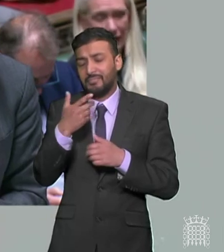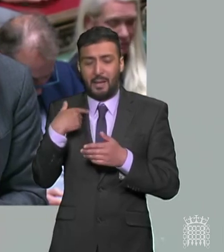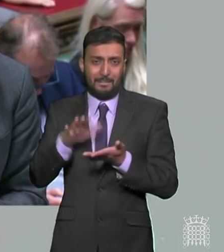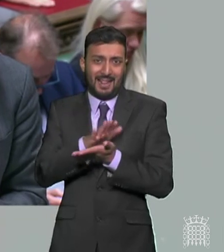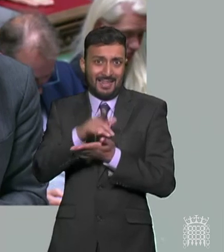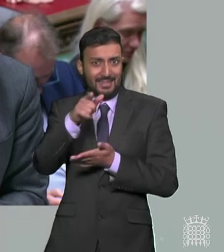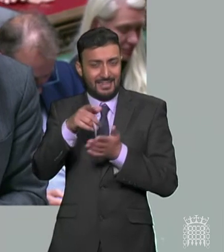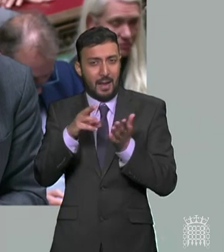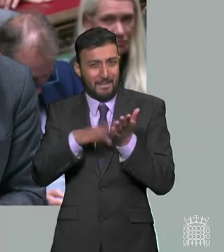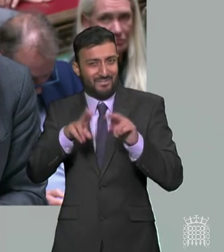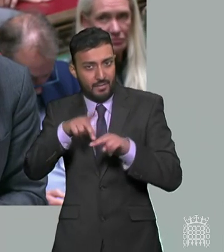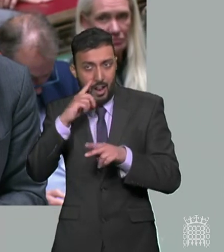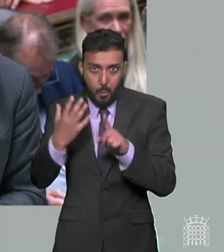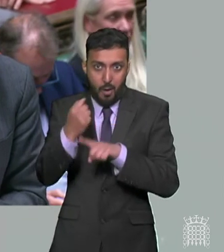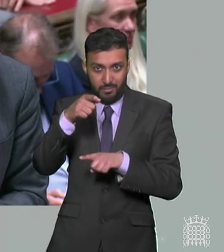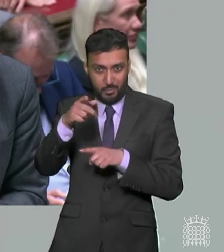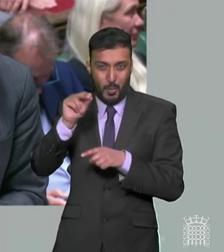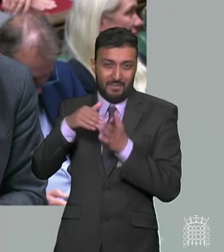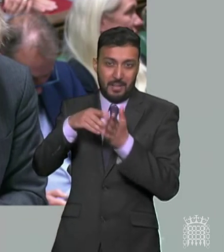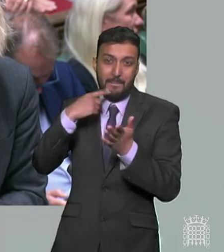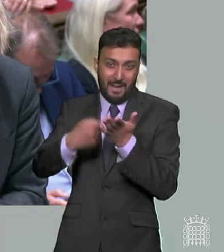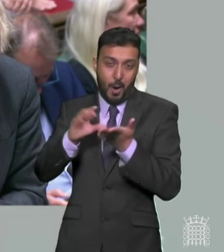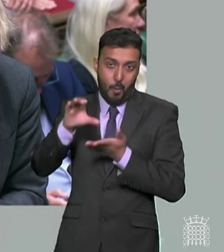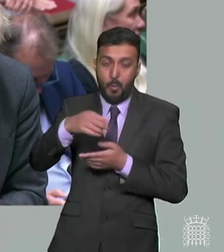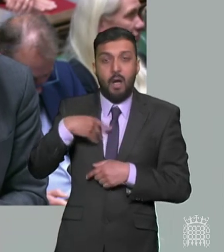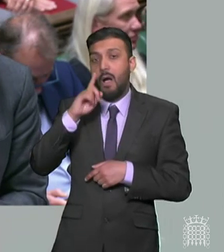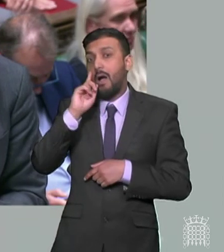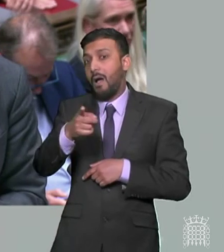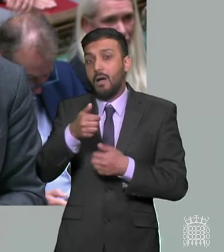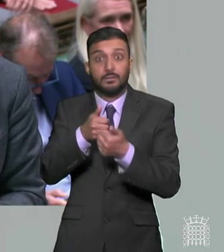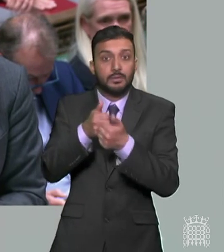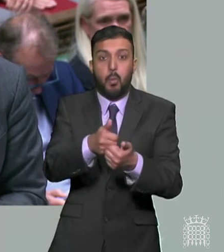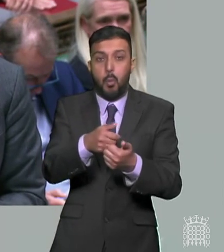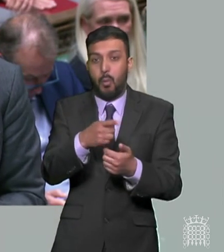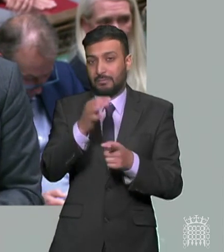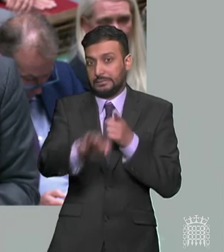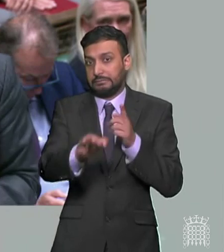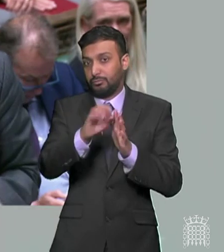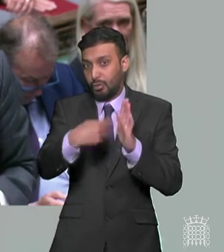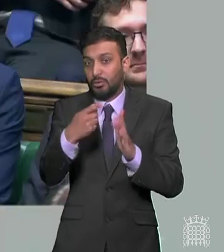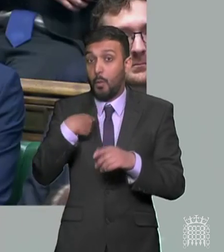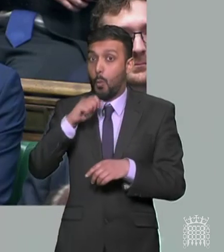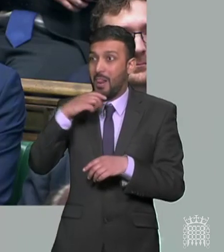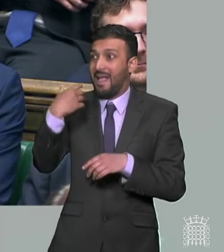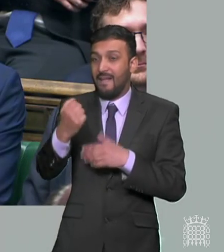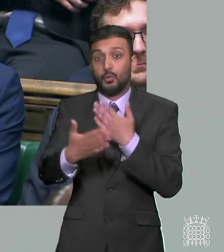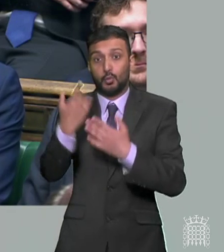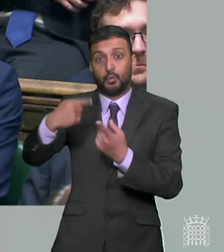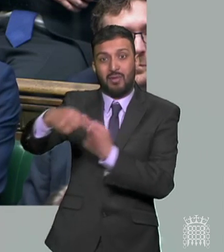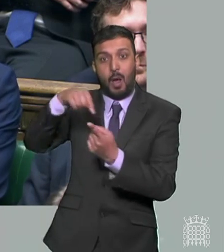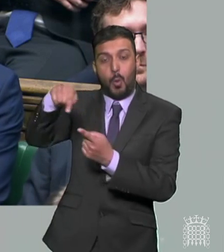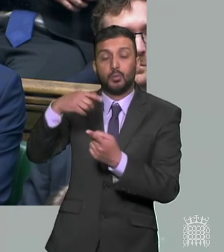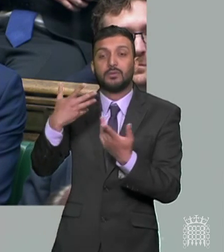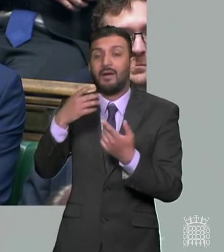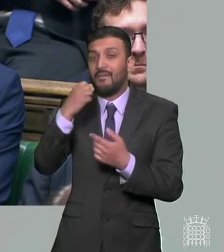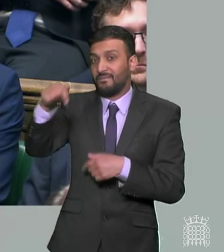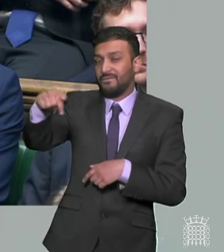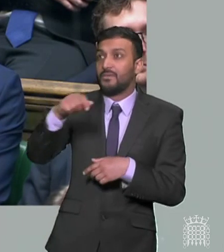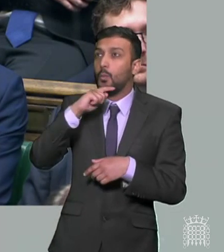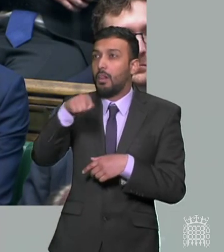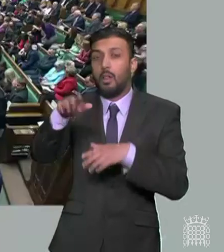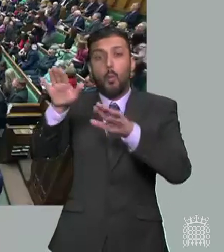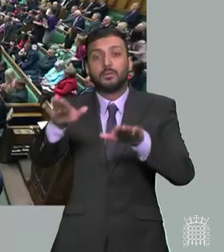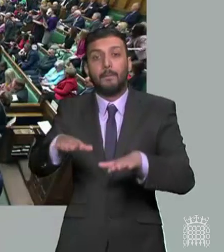I cannot endorse any specific project, but the next round is coming up shortly and will be announced in the autumn.